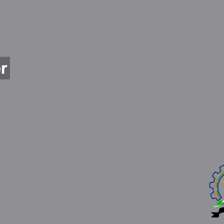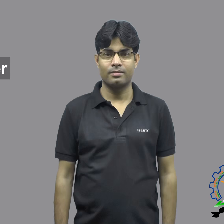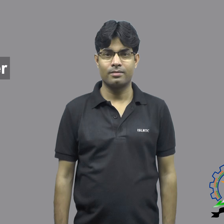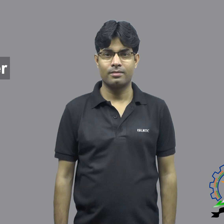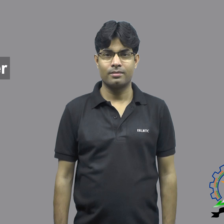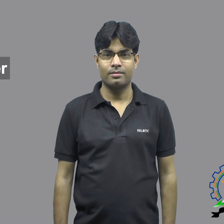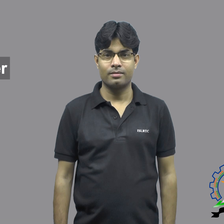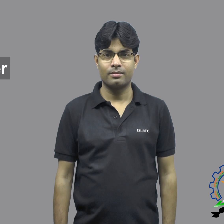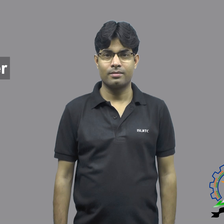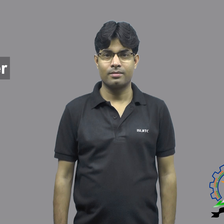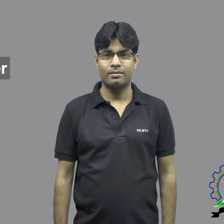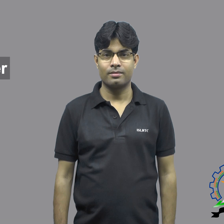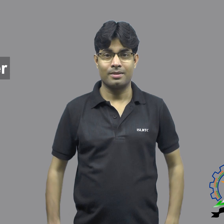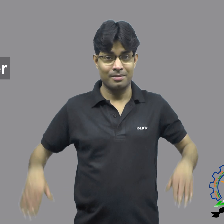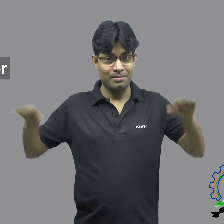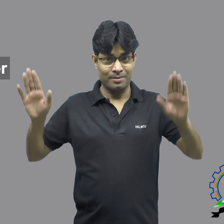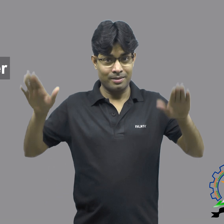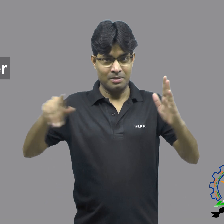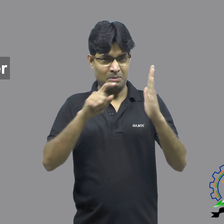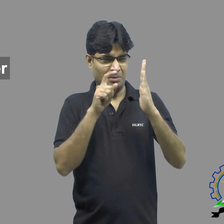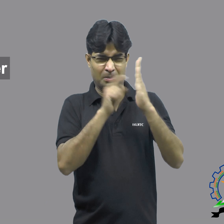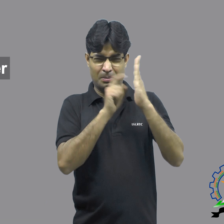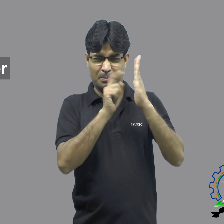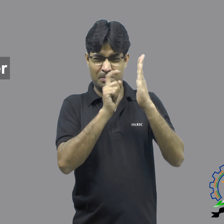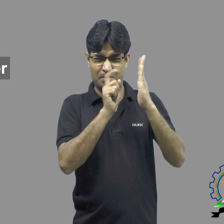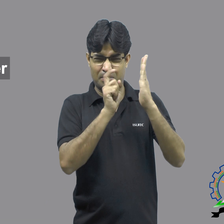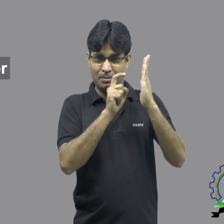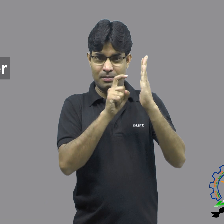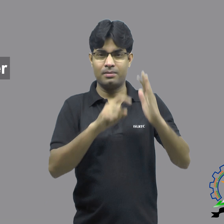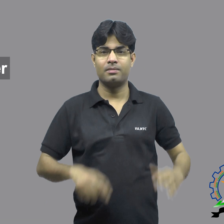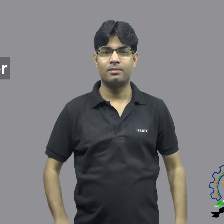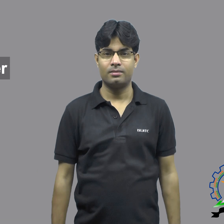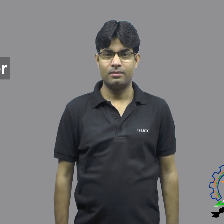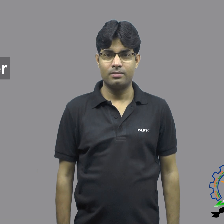Woodpecker